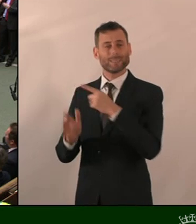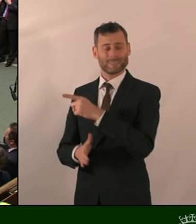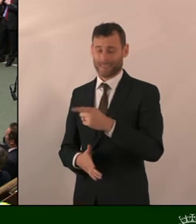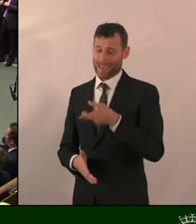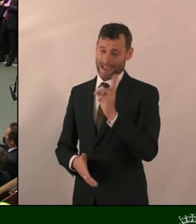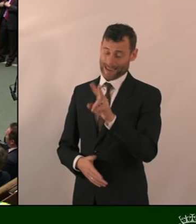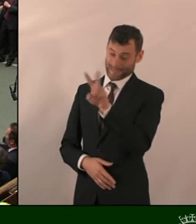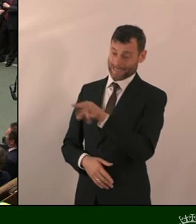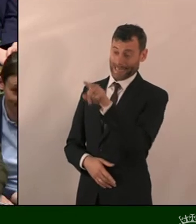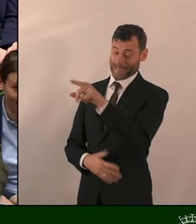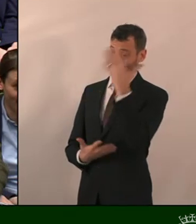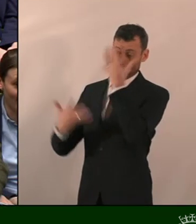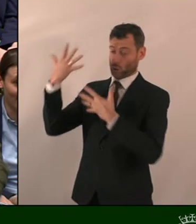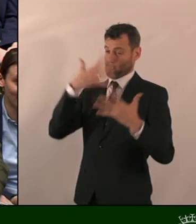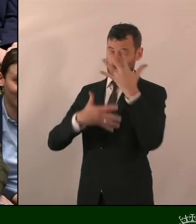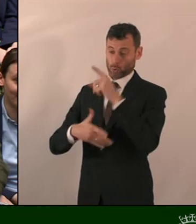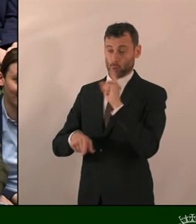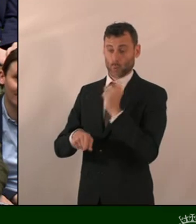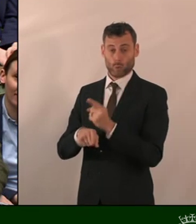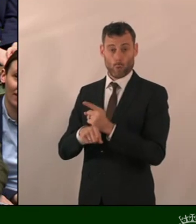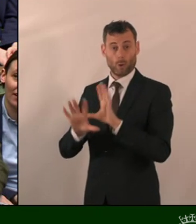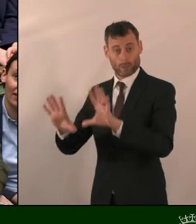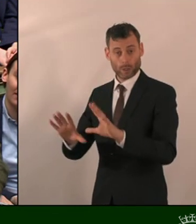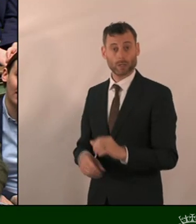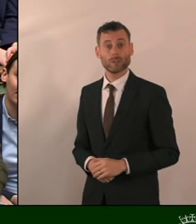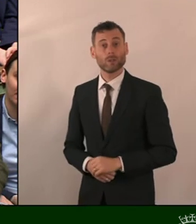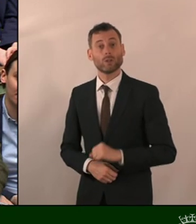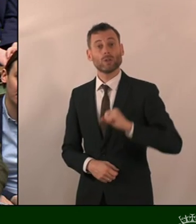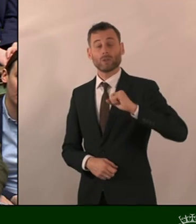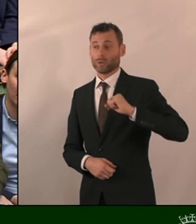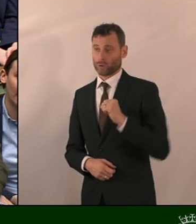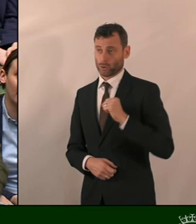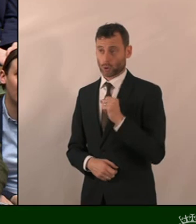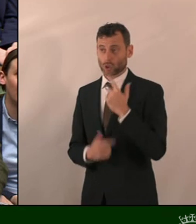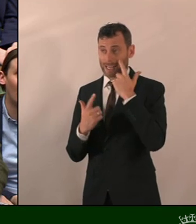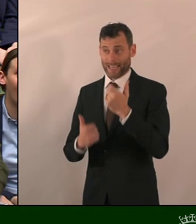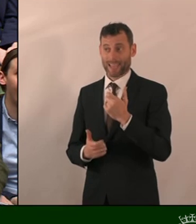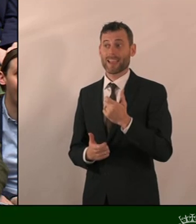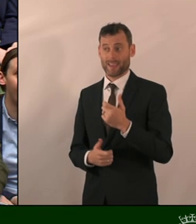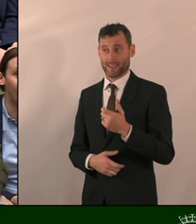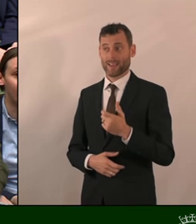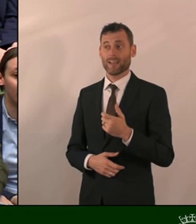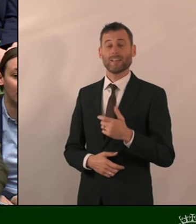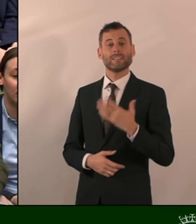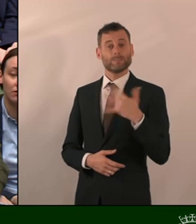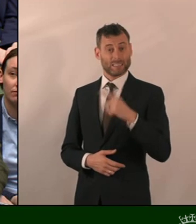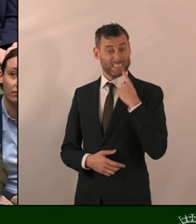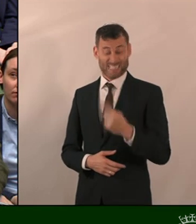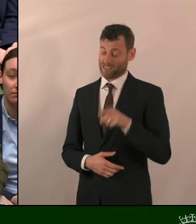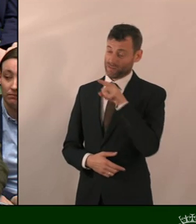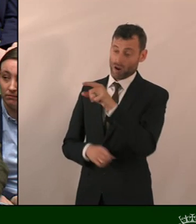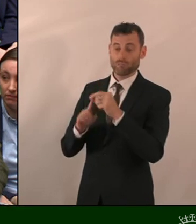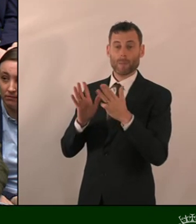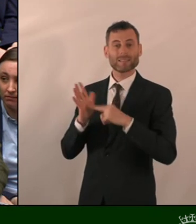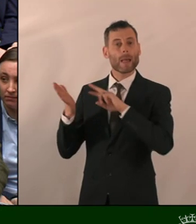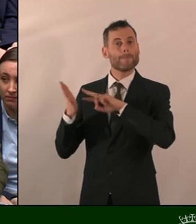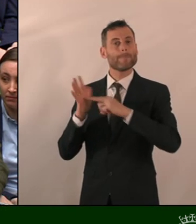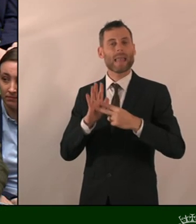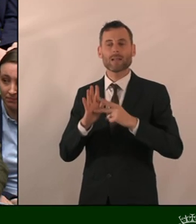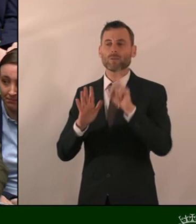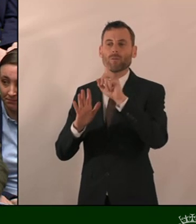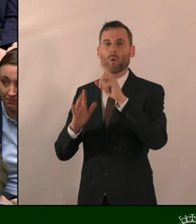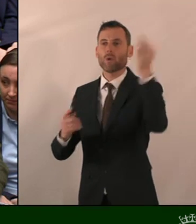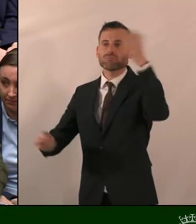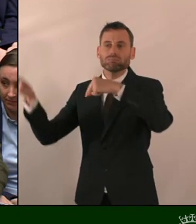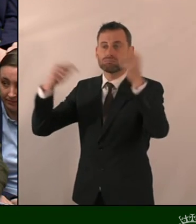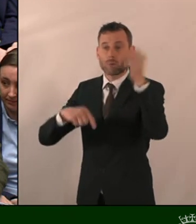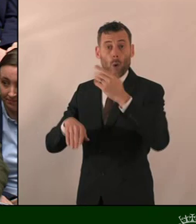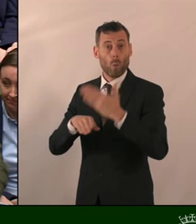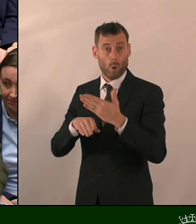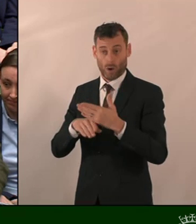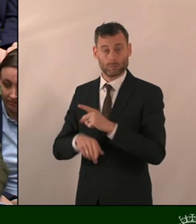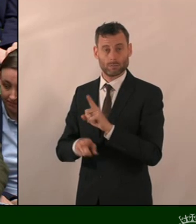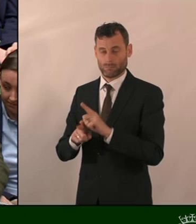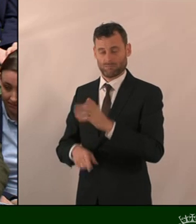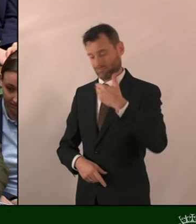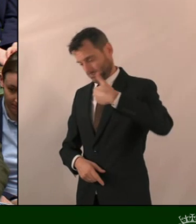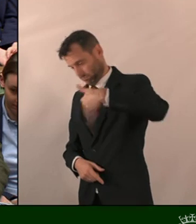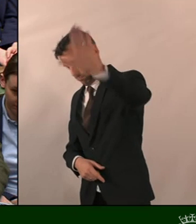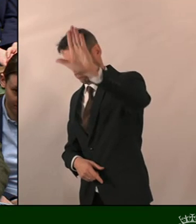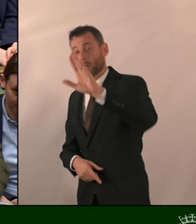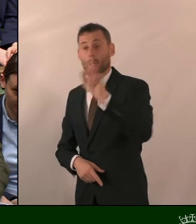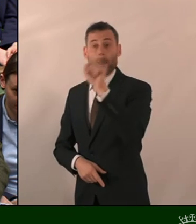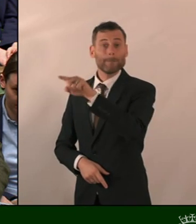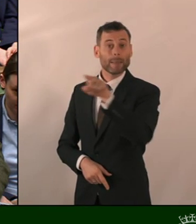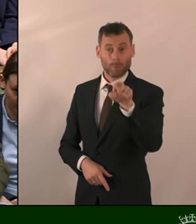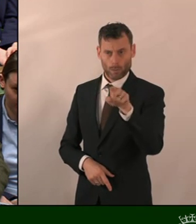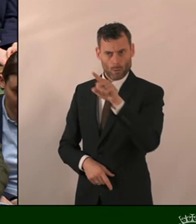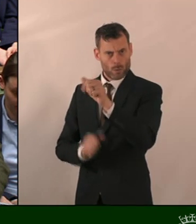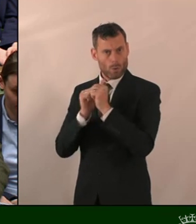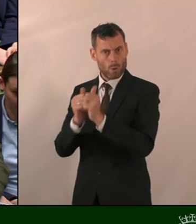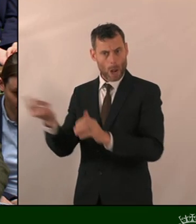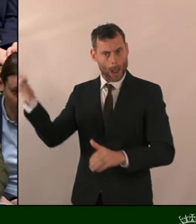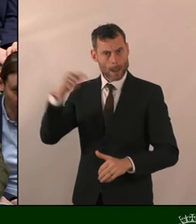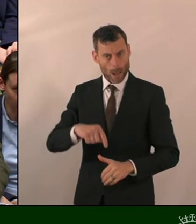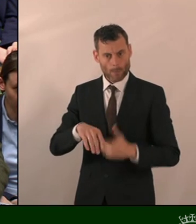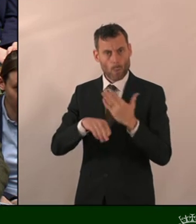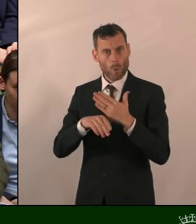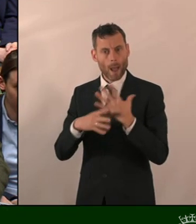Let us look at the reality: Scottish Care has said that the Prime Minister’s damaging immigration plans “shut the door” on enabling people to be cared for in their own home.